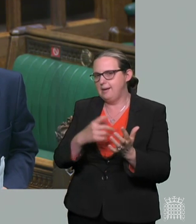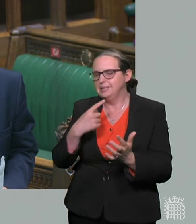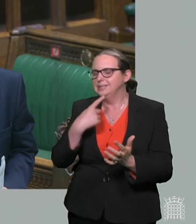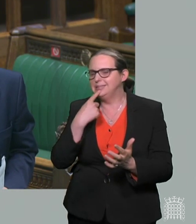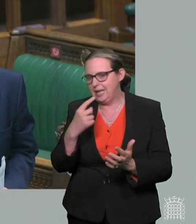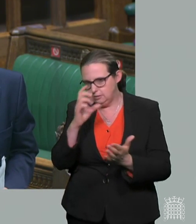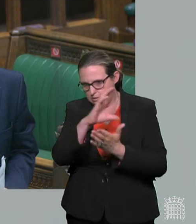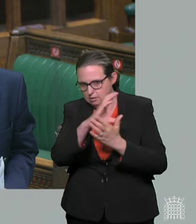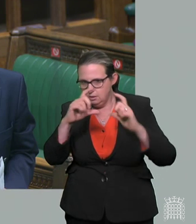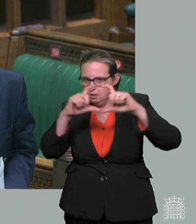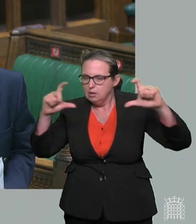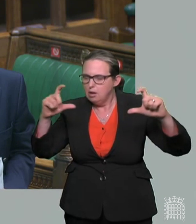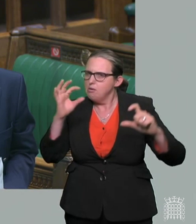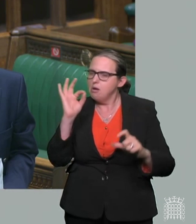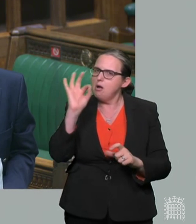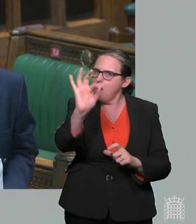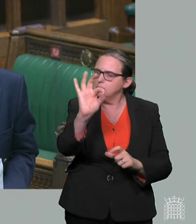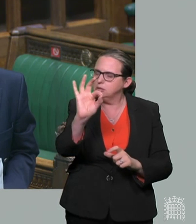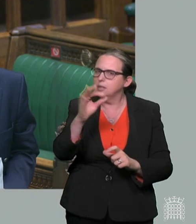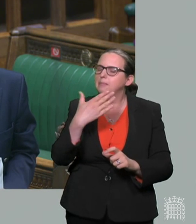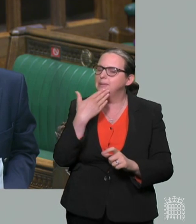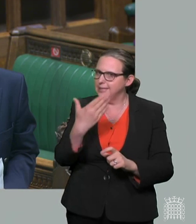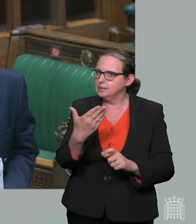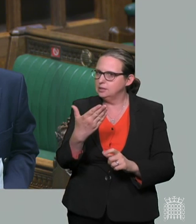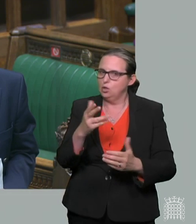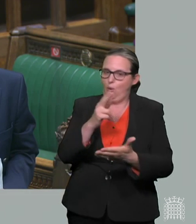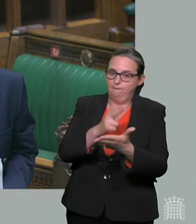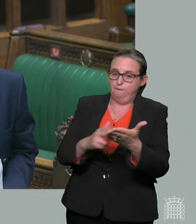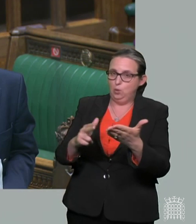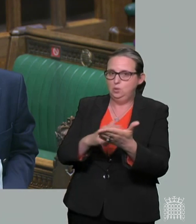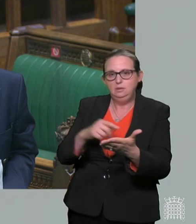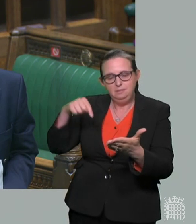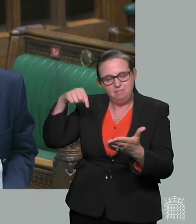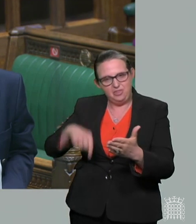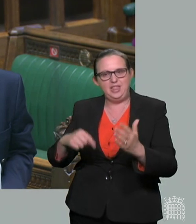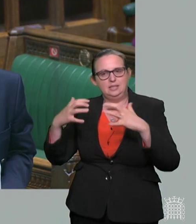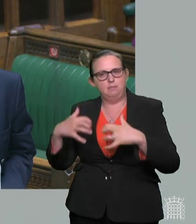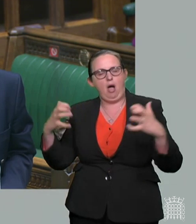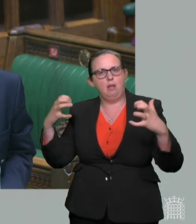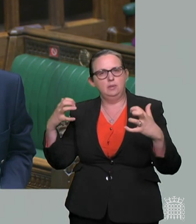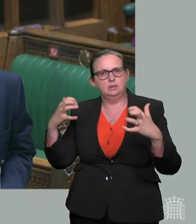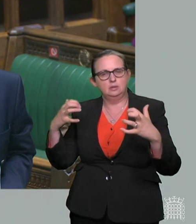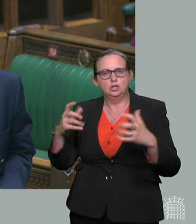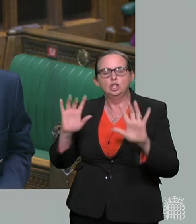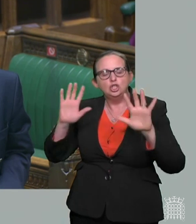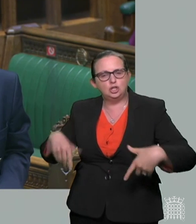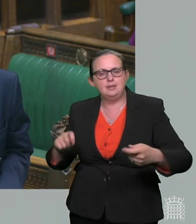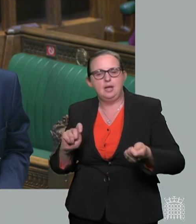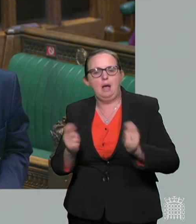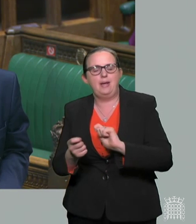Can we agree that a vote in this House does not amend an Act of Parliament passed by both Houses?